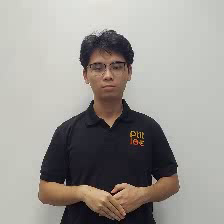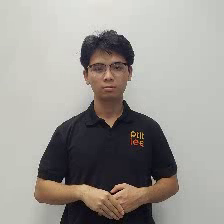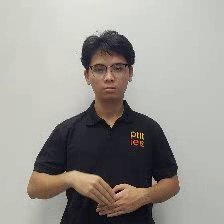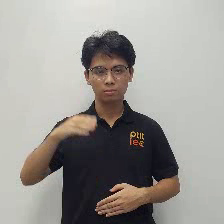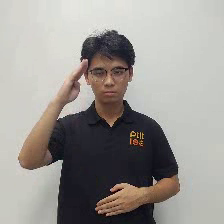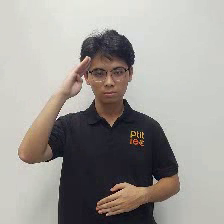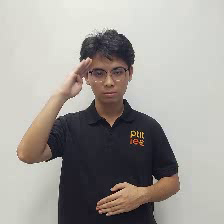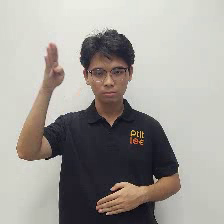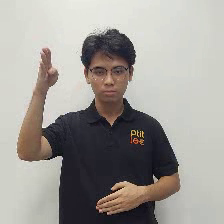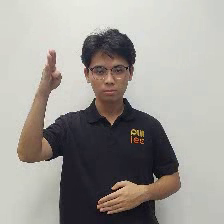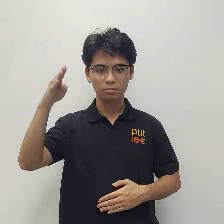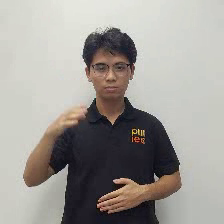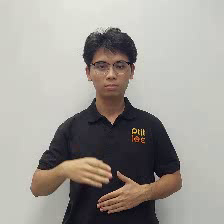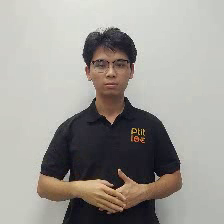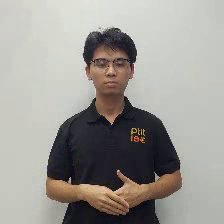Chào